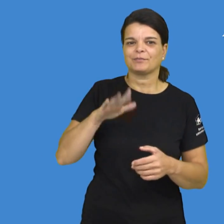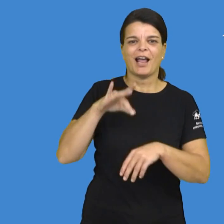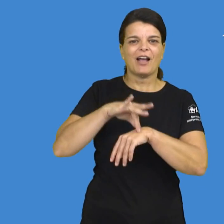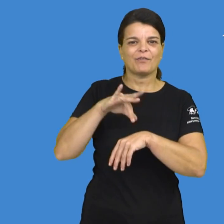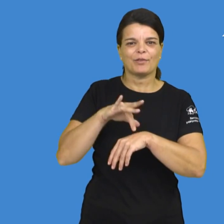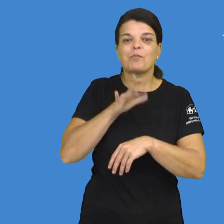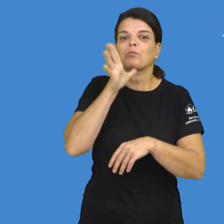enfermo